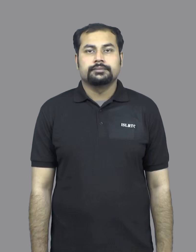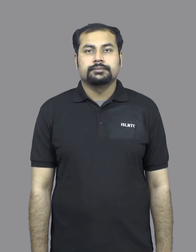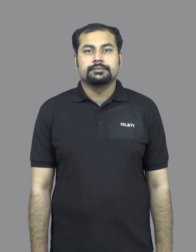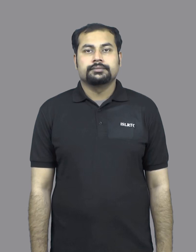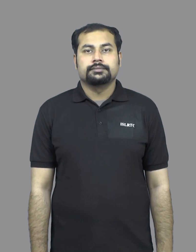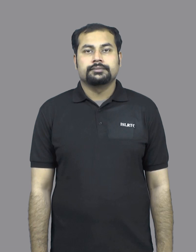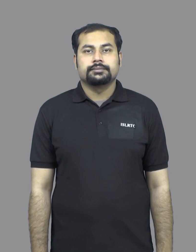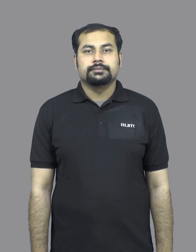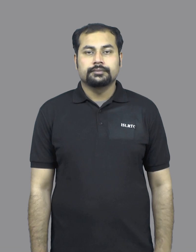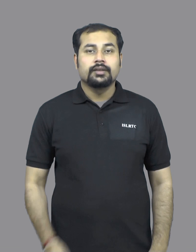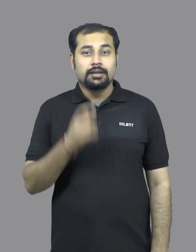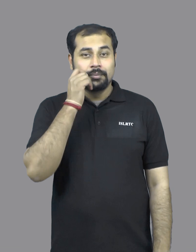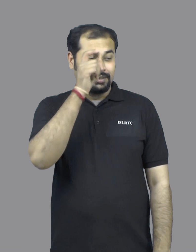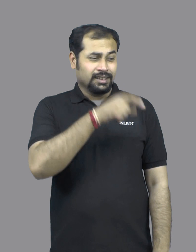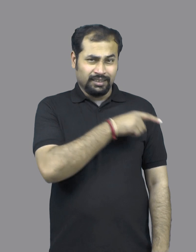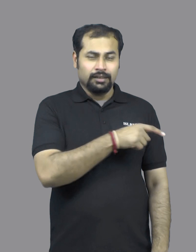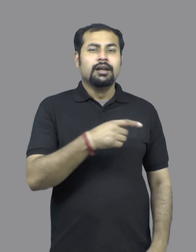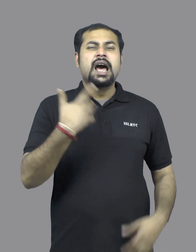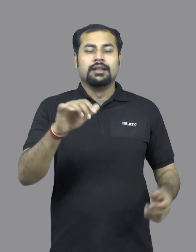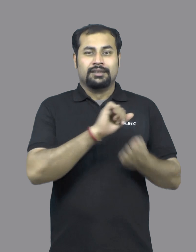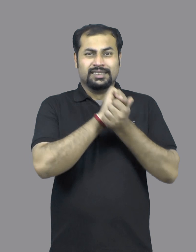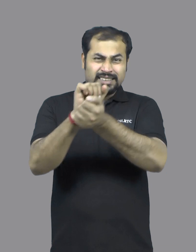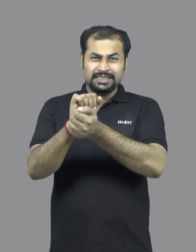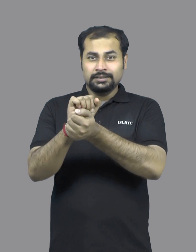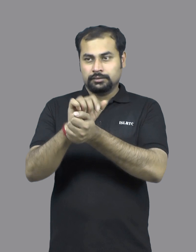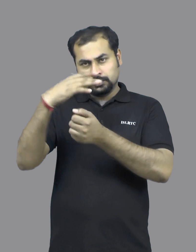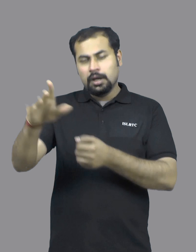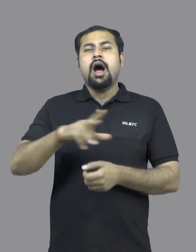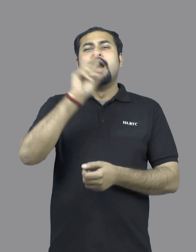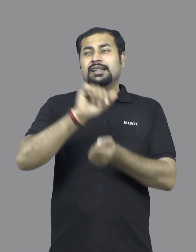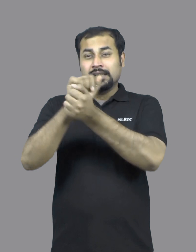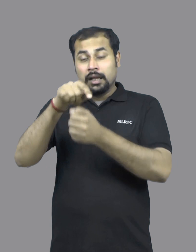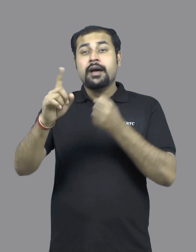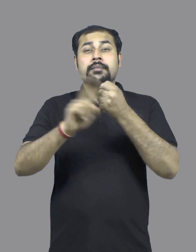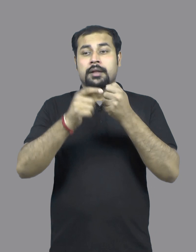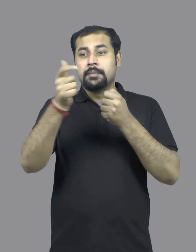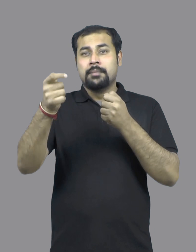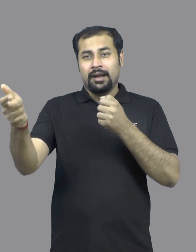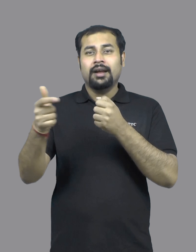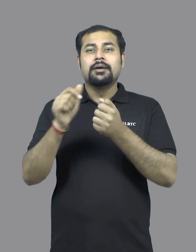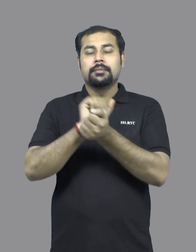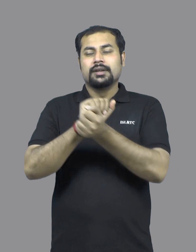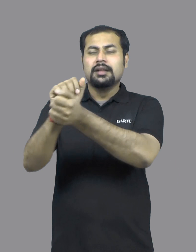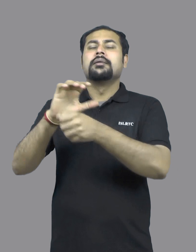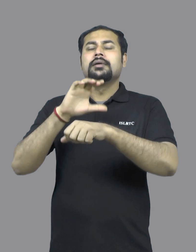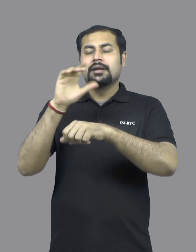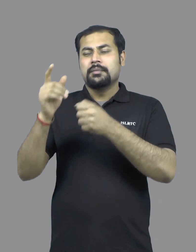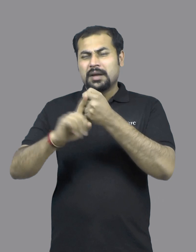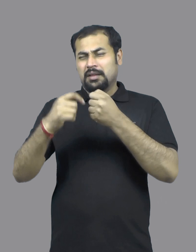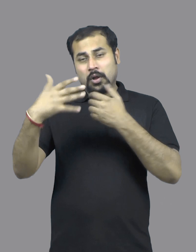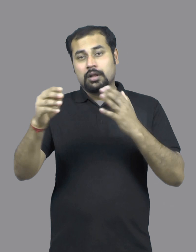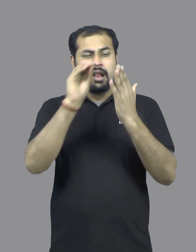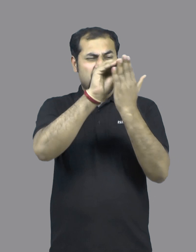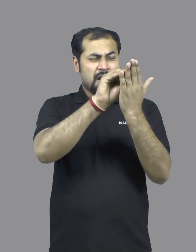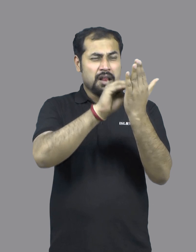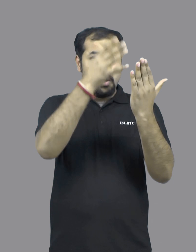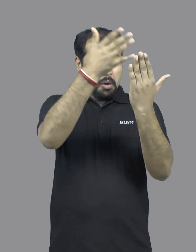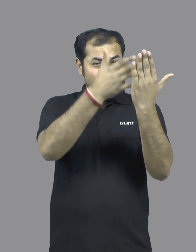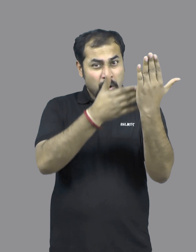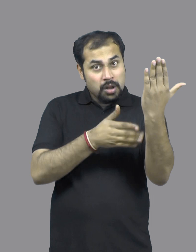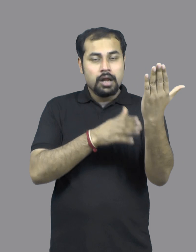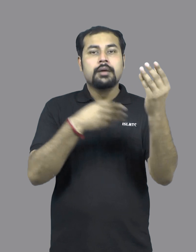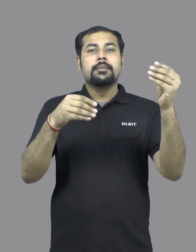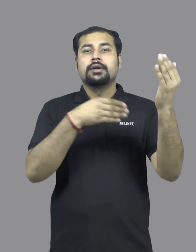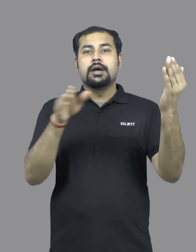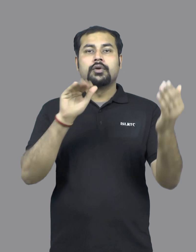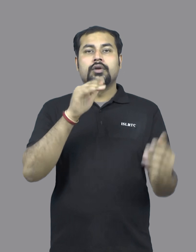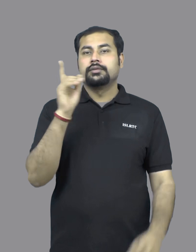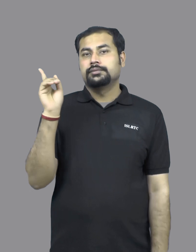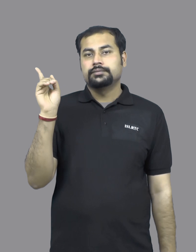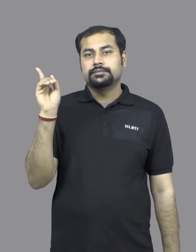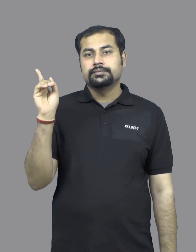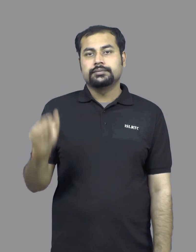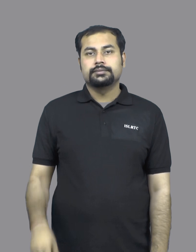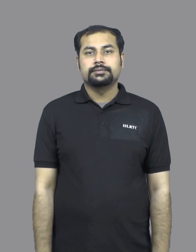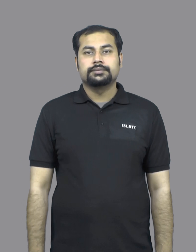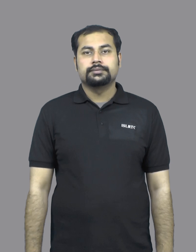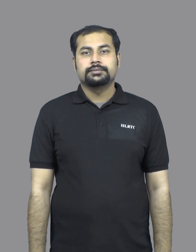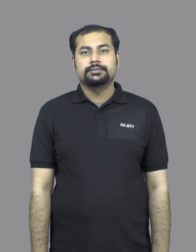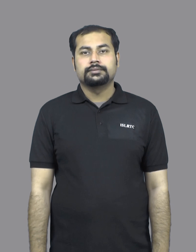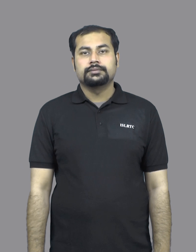Rap Sheet